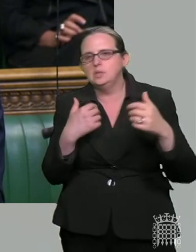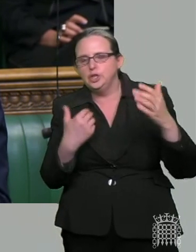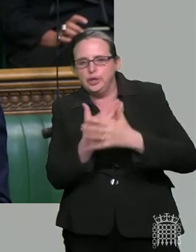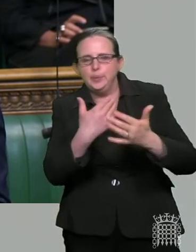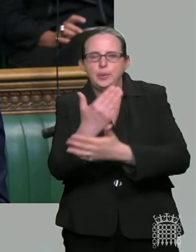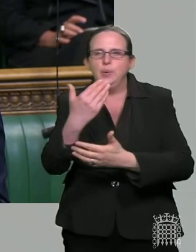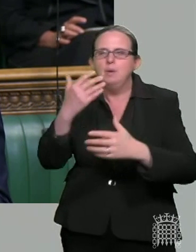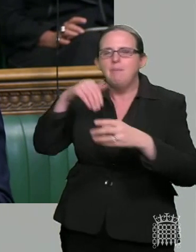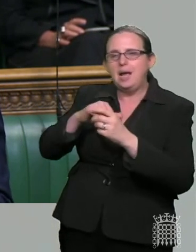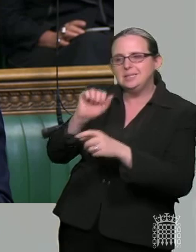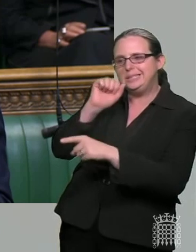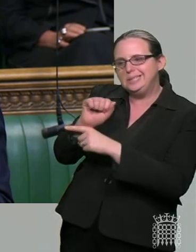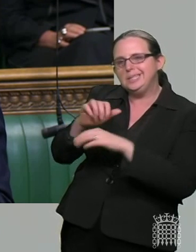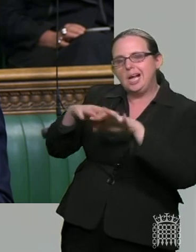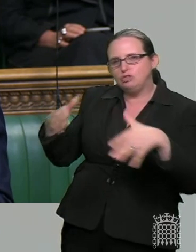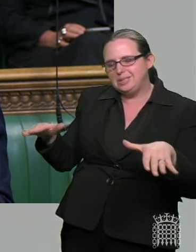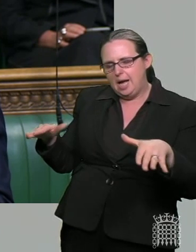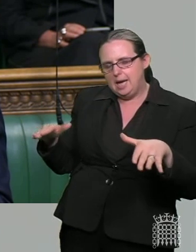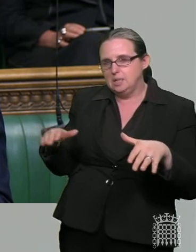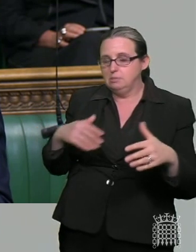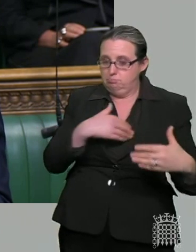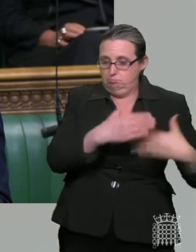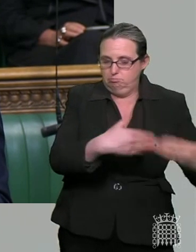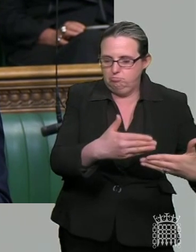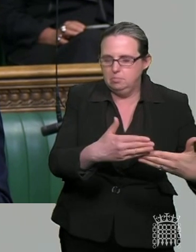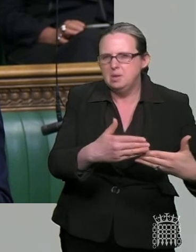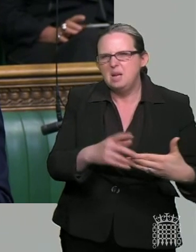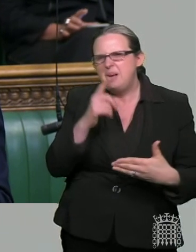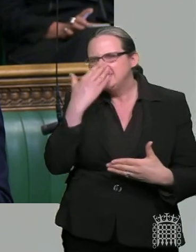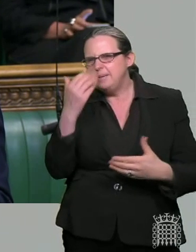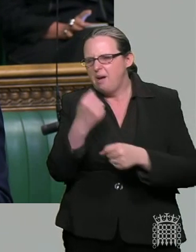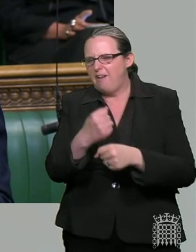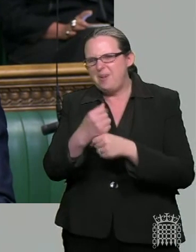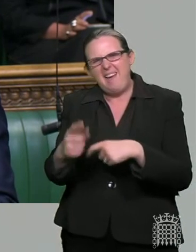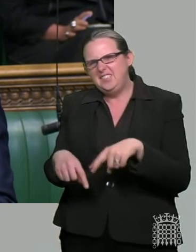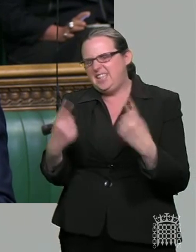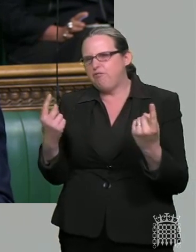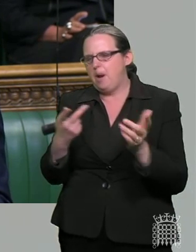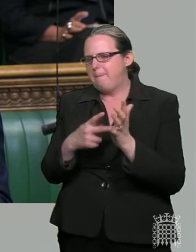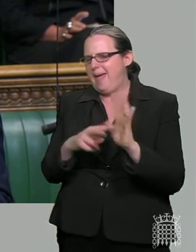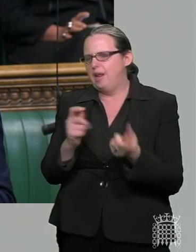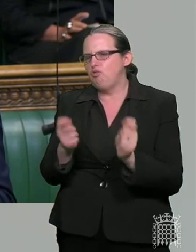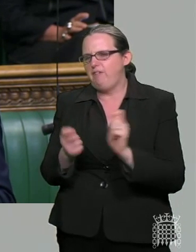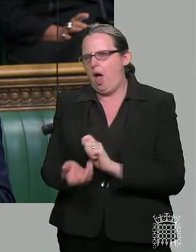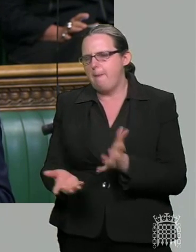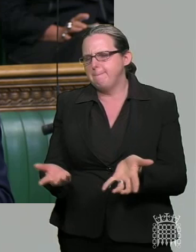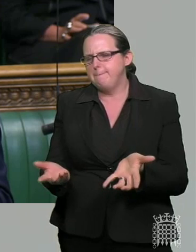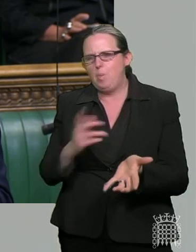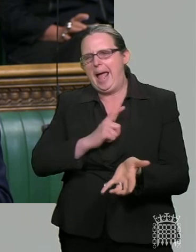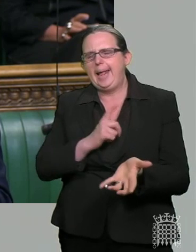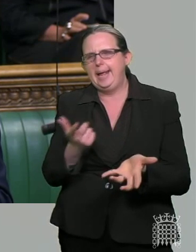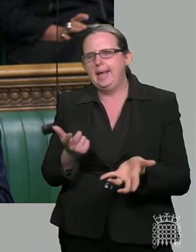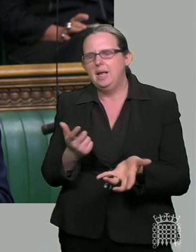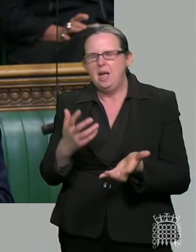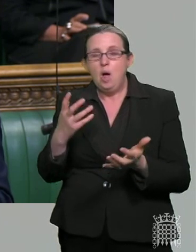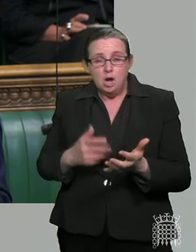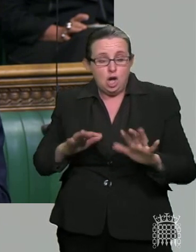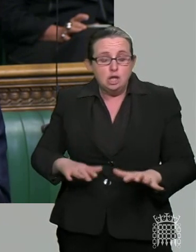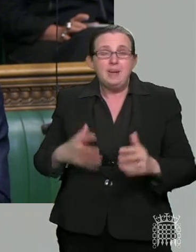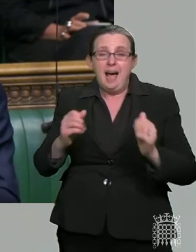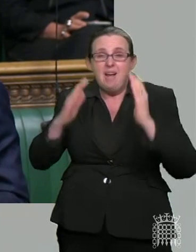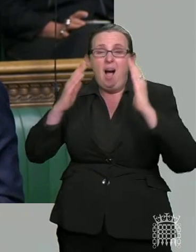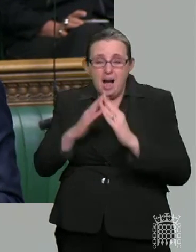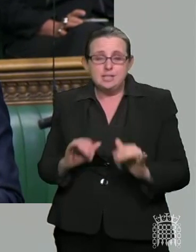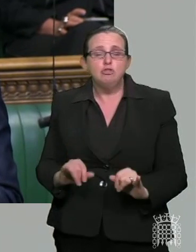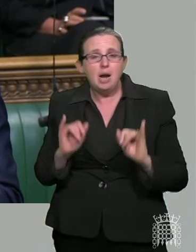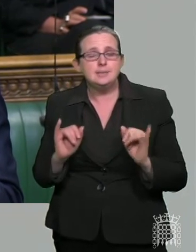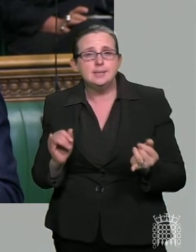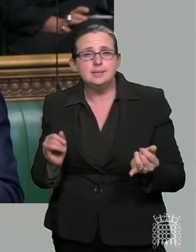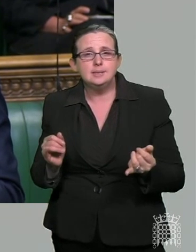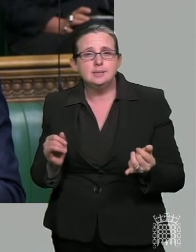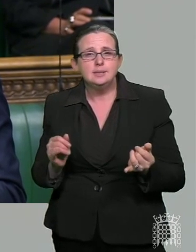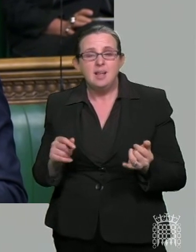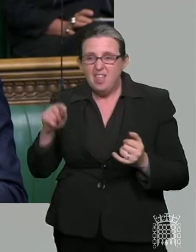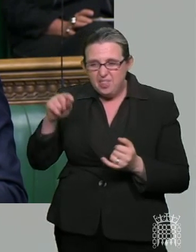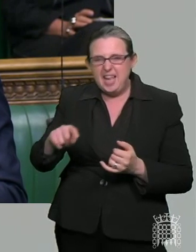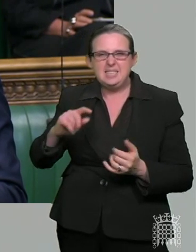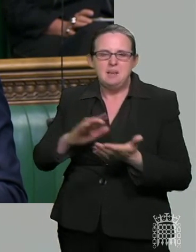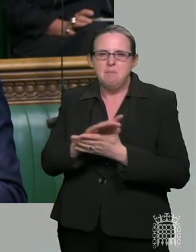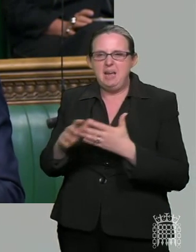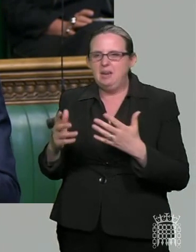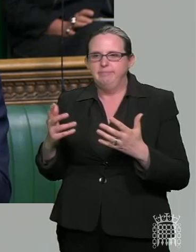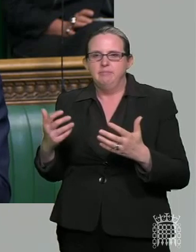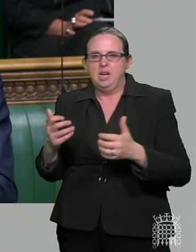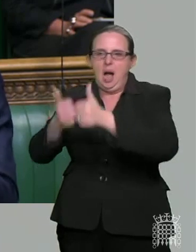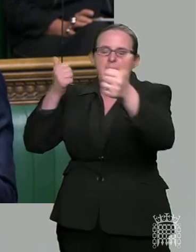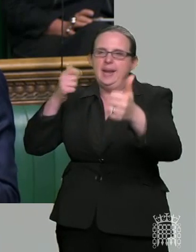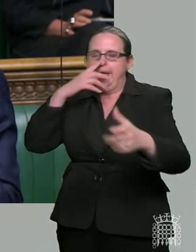Why therefore is the Prime Minister so determined to push through his planning reforms, which will do nothing to solve the country’s real housing crisis and will allow developers to ride roughshod over local communities?